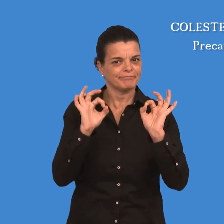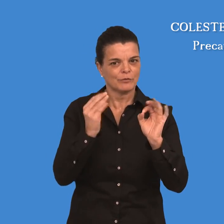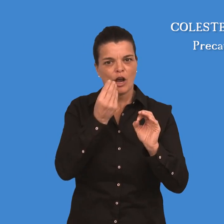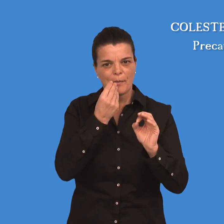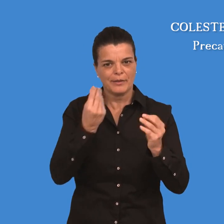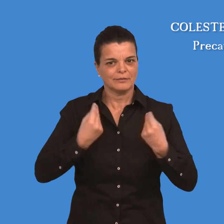comer